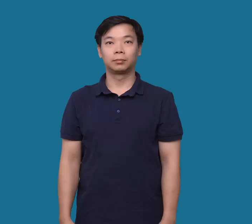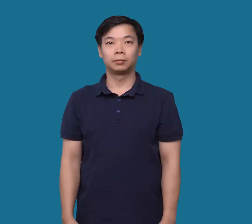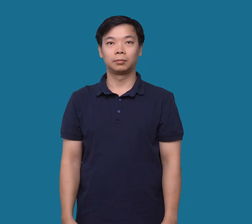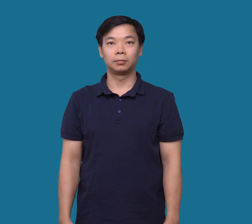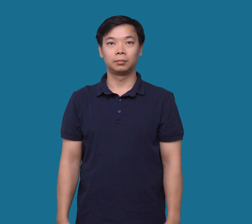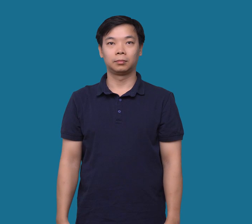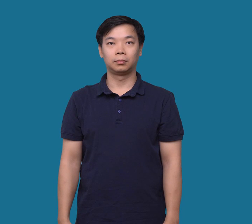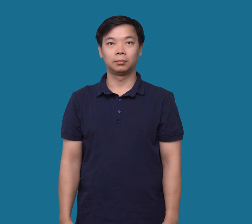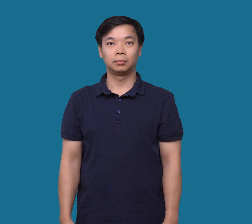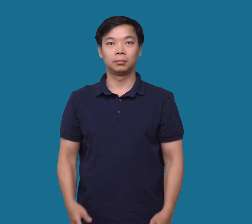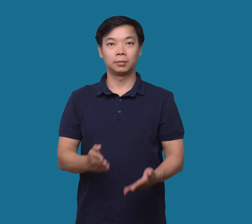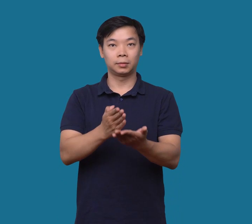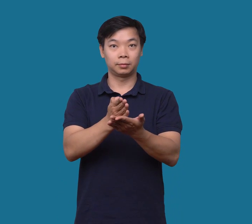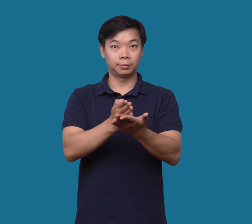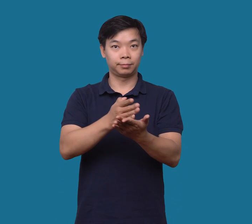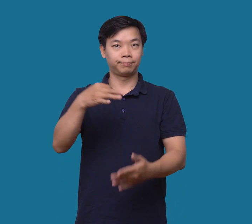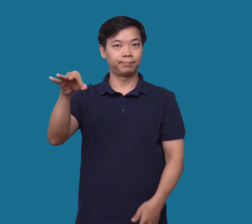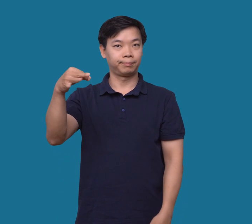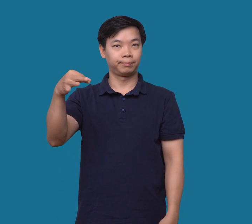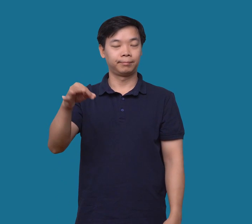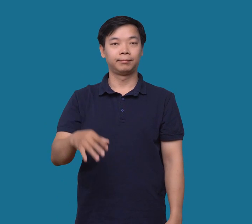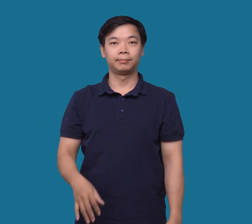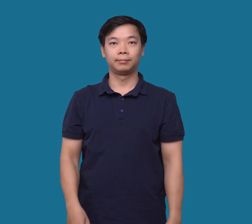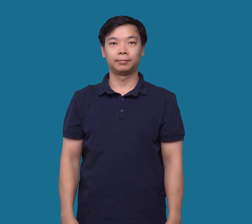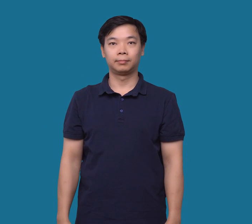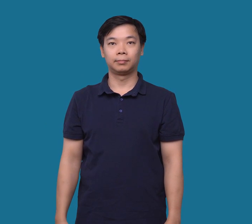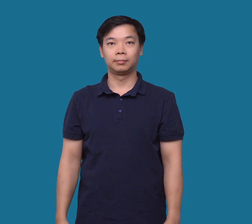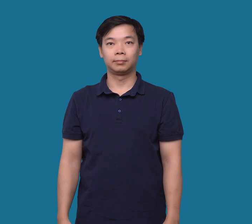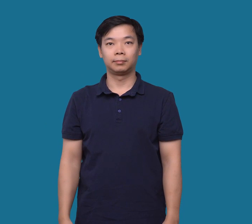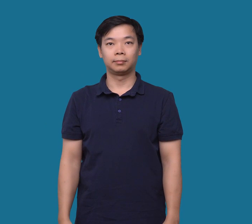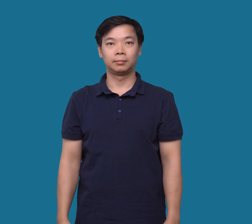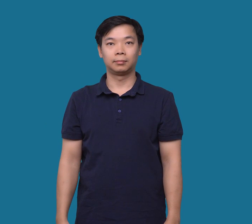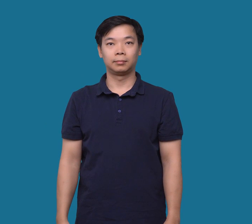tờ giấy